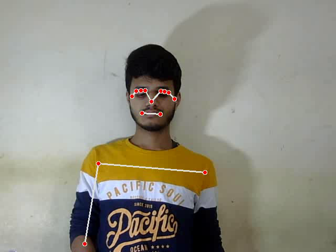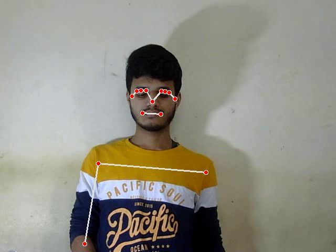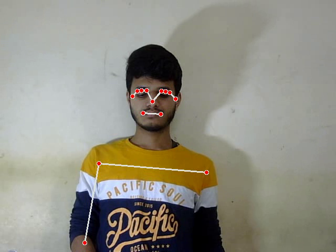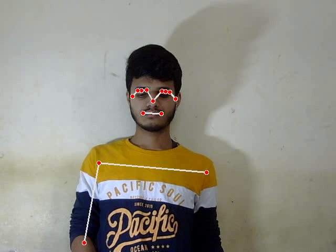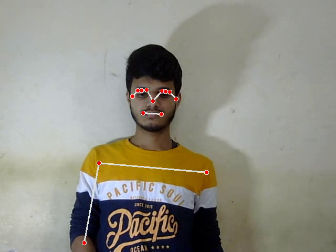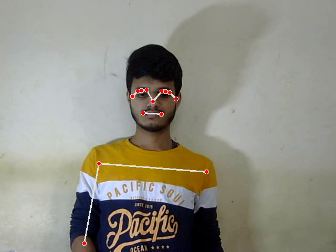busy